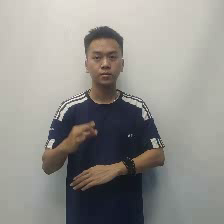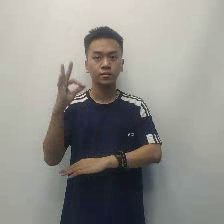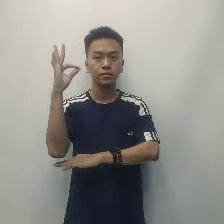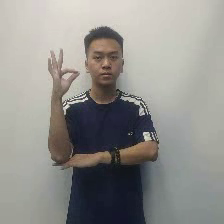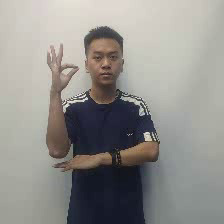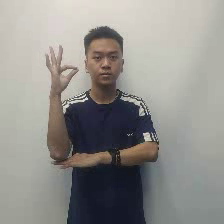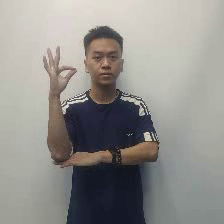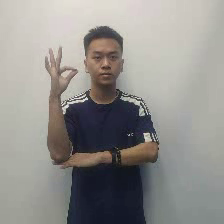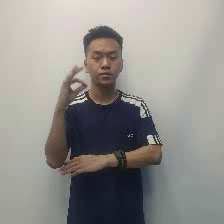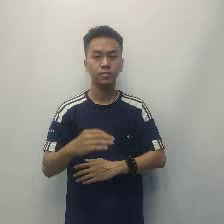Trưa